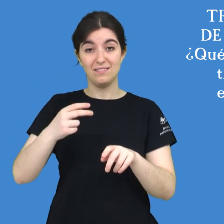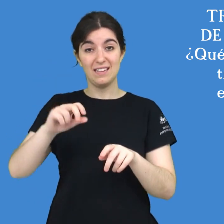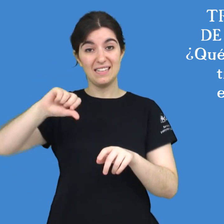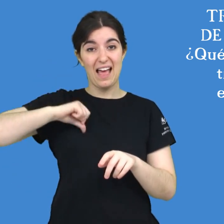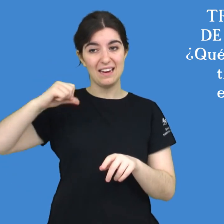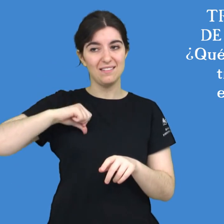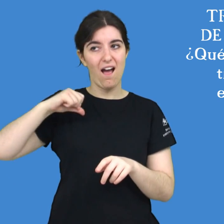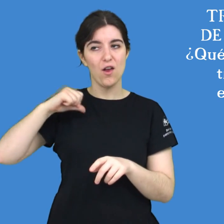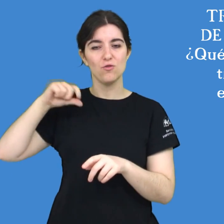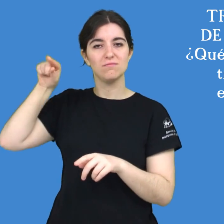hospital